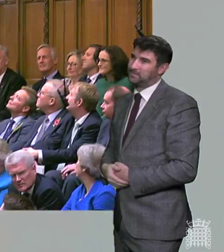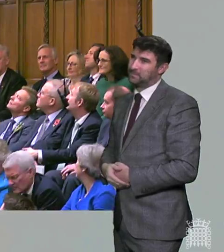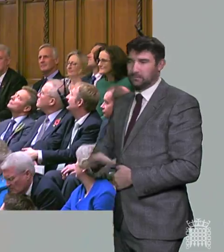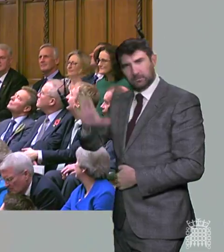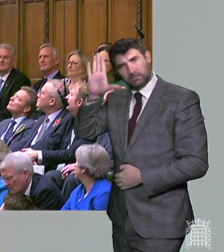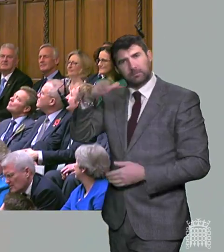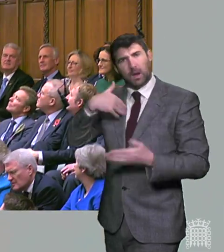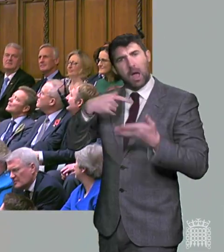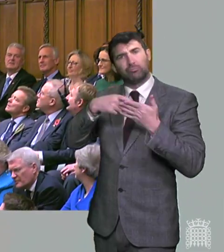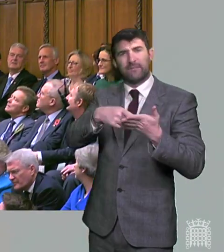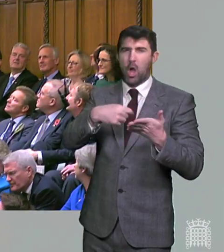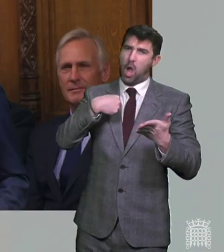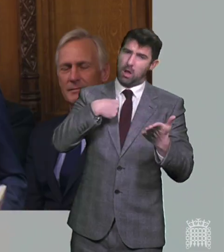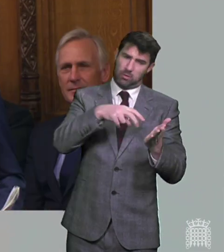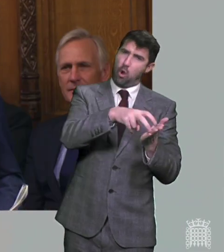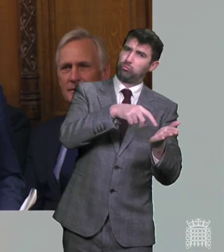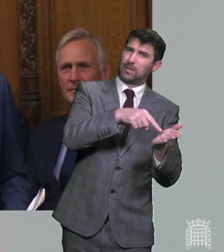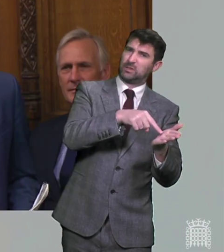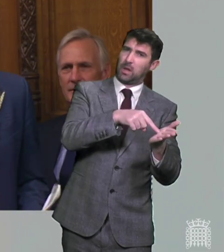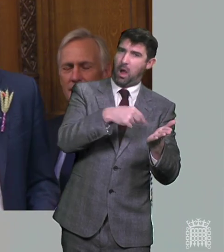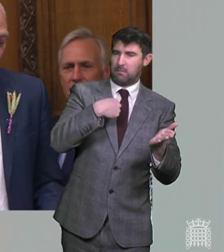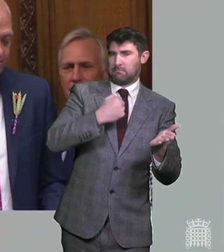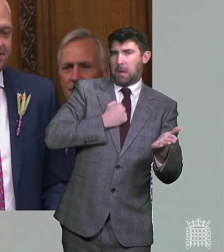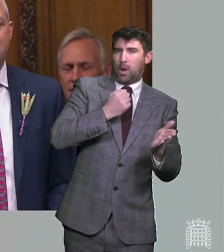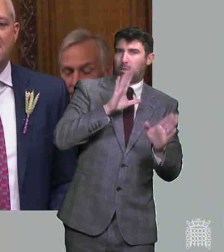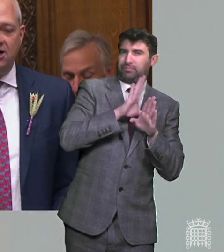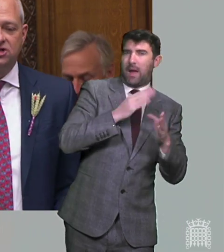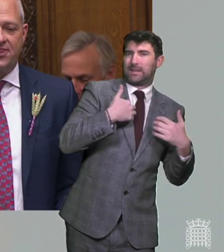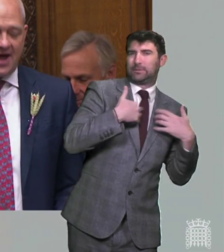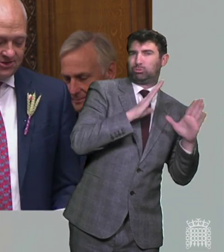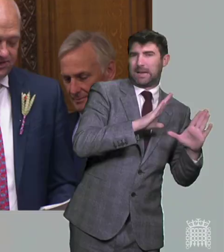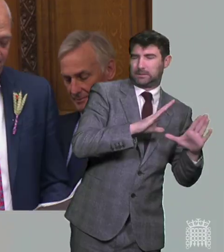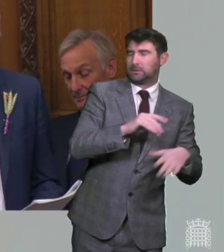Right now we are suffering the worst outbreak of avian flu ever recorded.